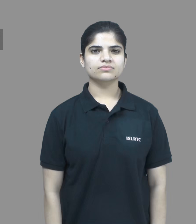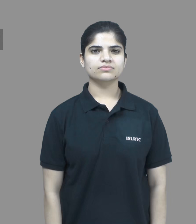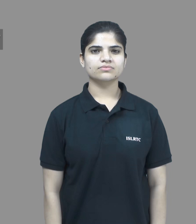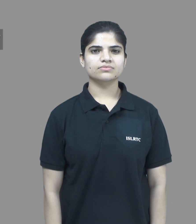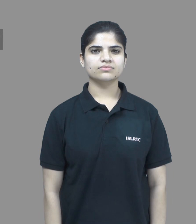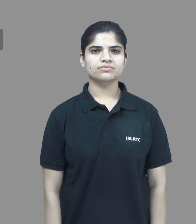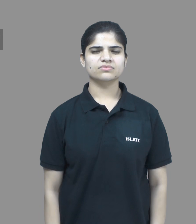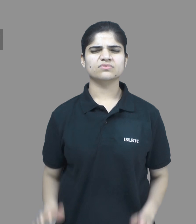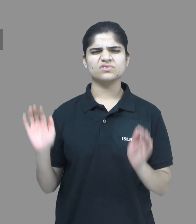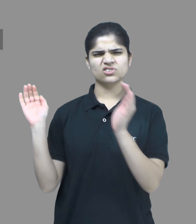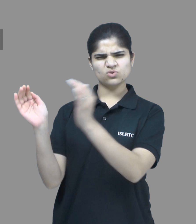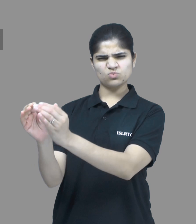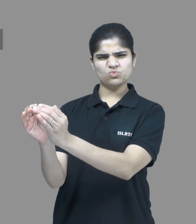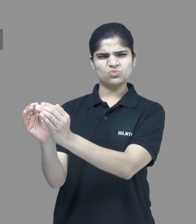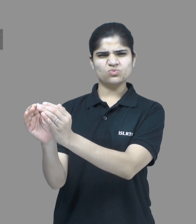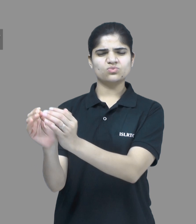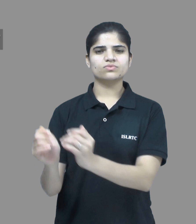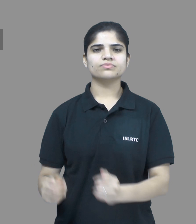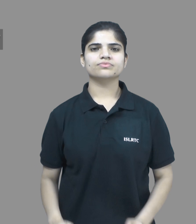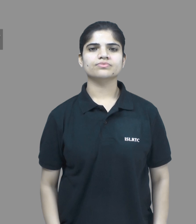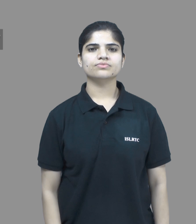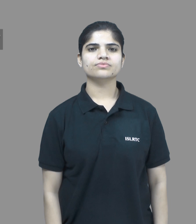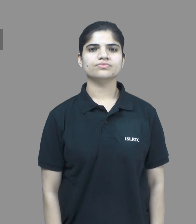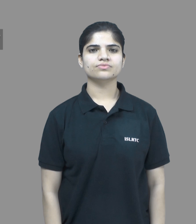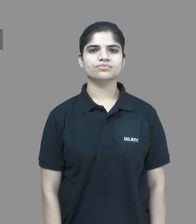Minority